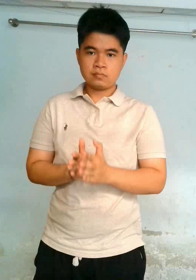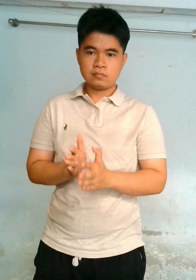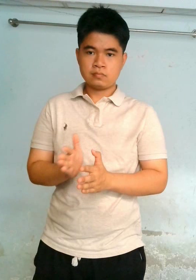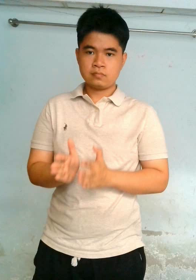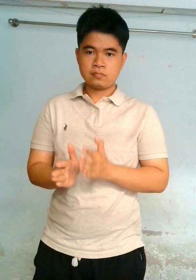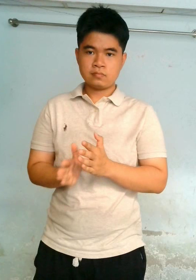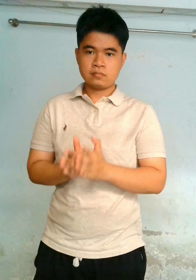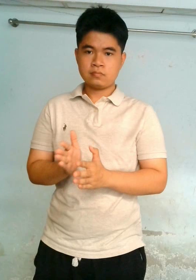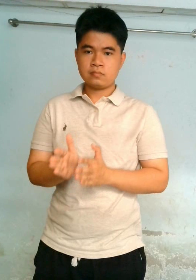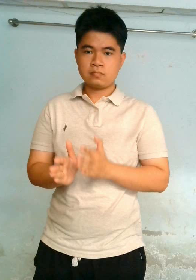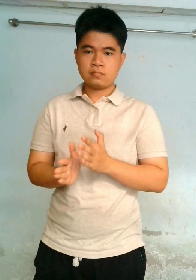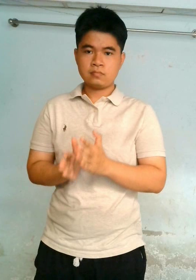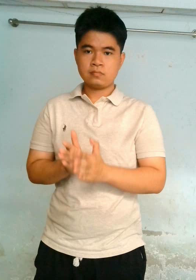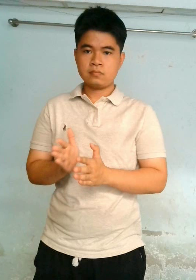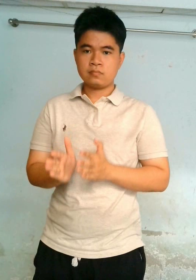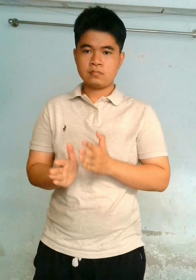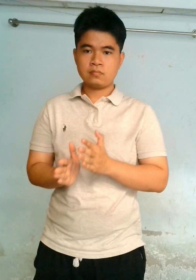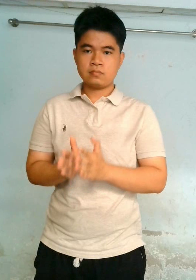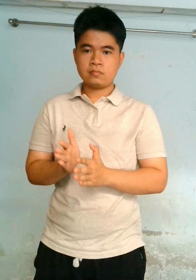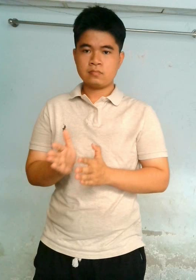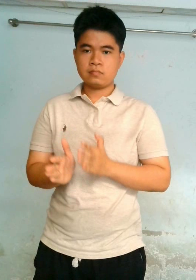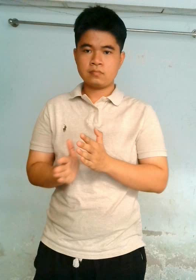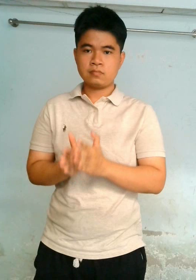ngon ngu ki hieu